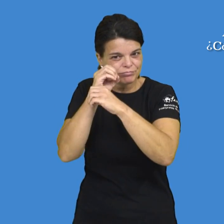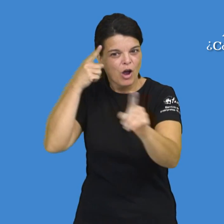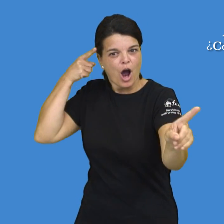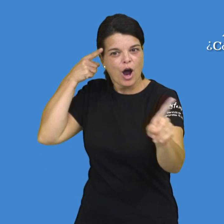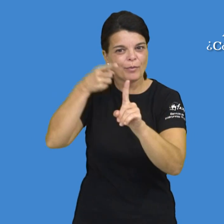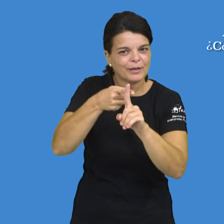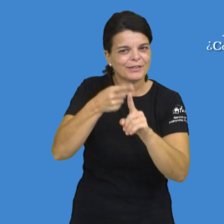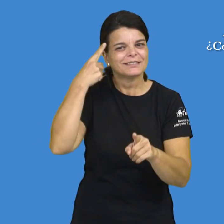objetivo